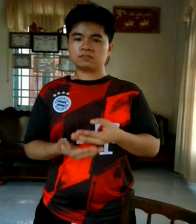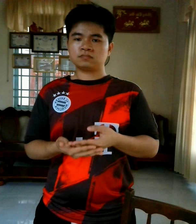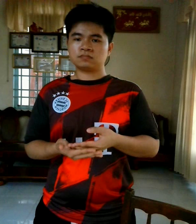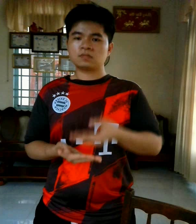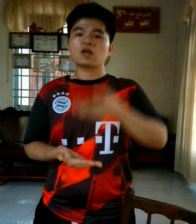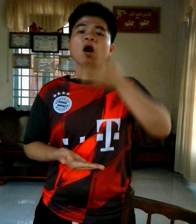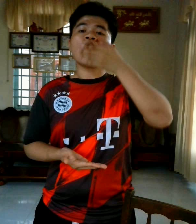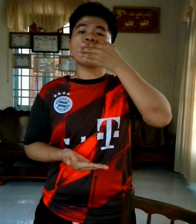sup